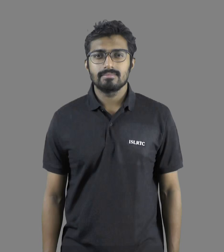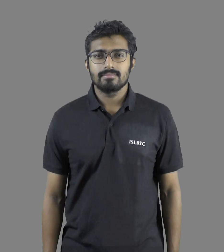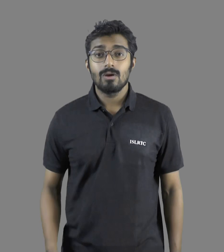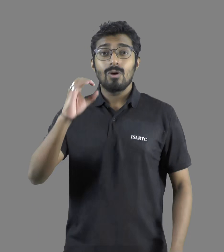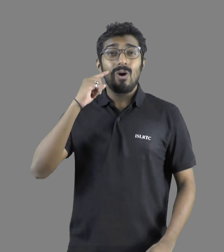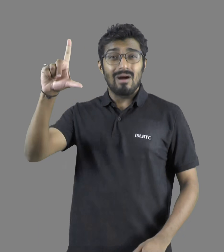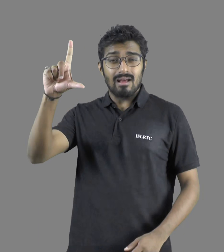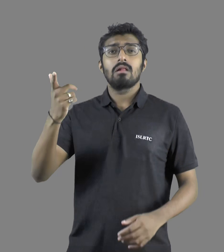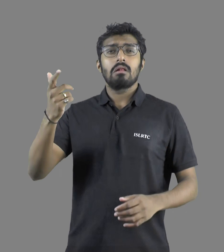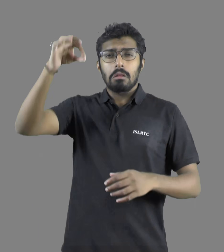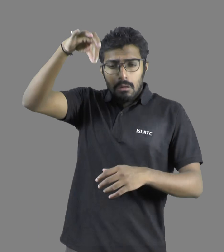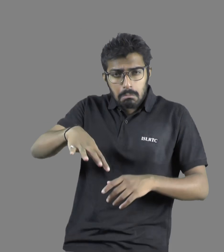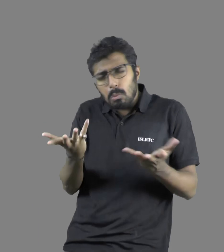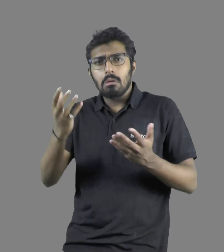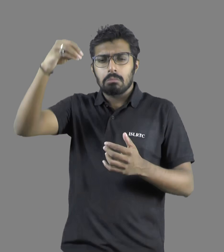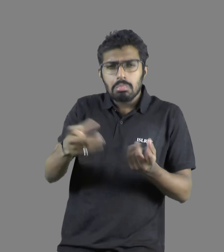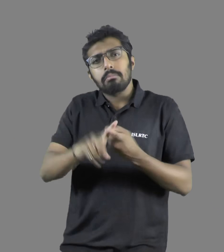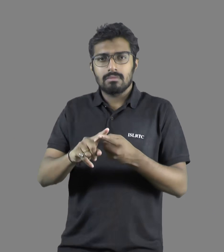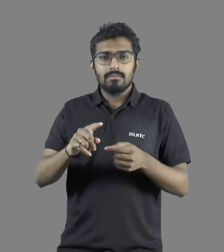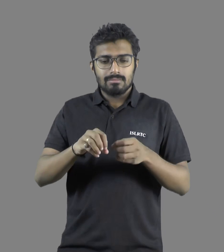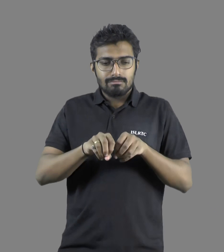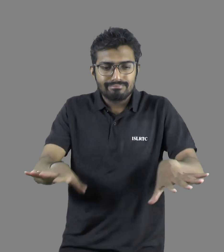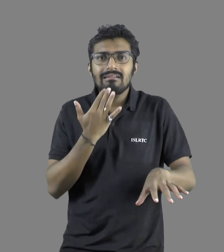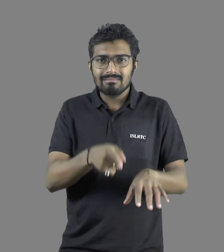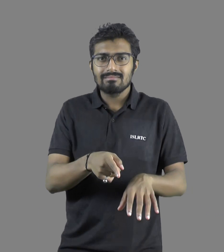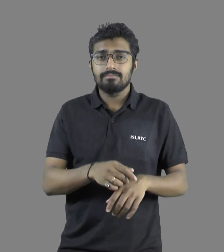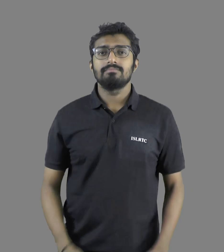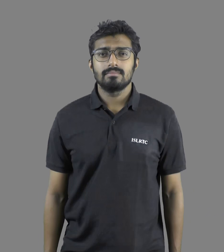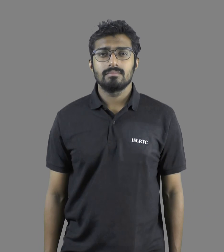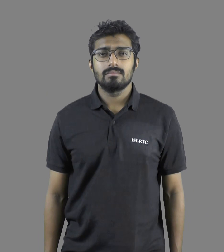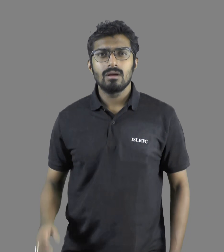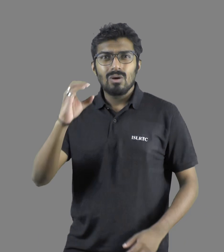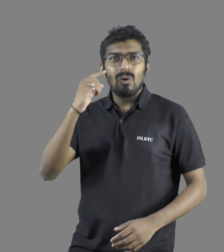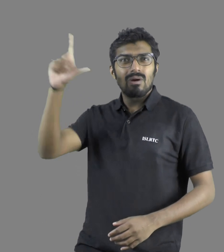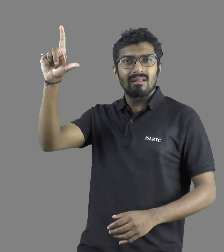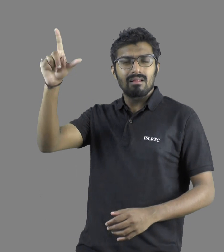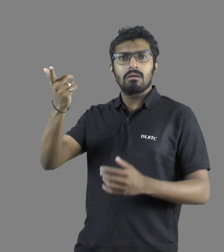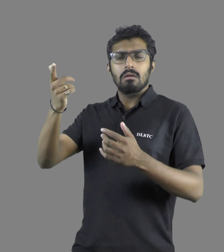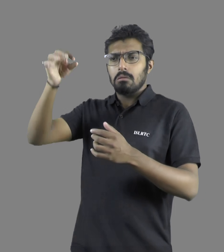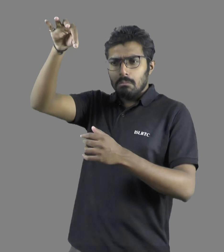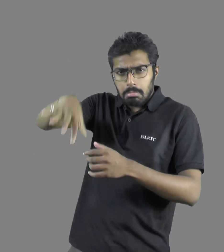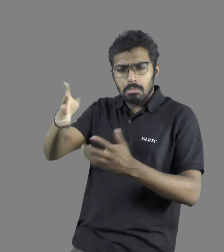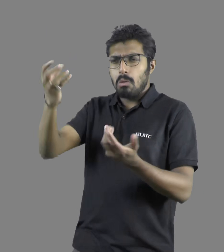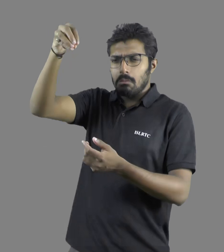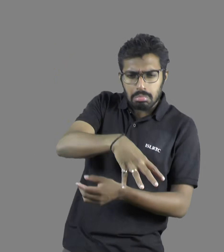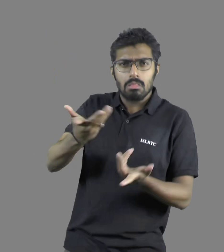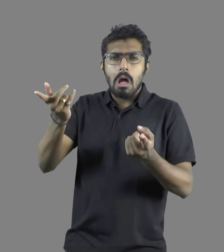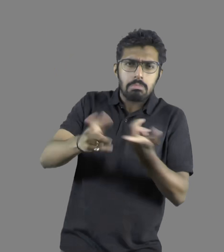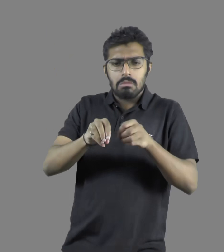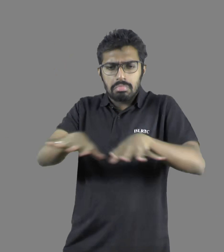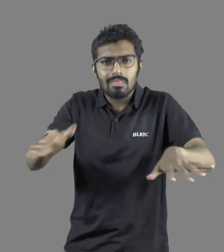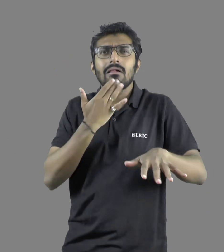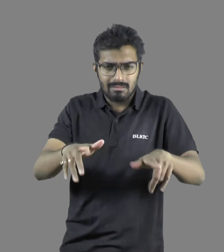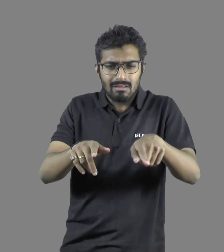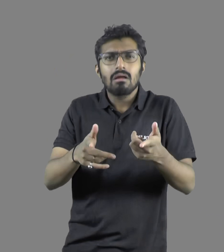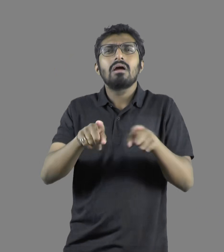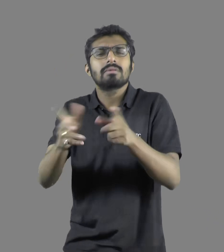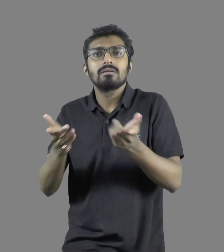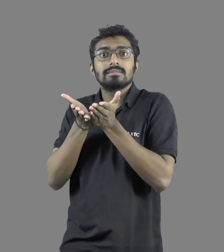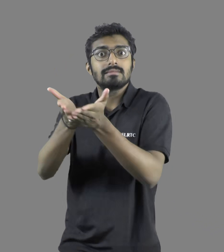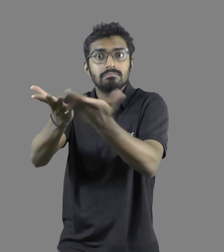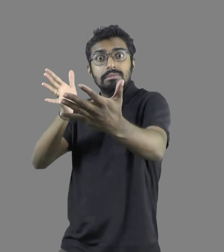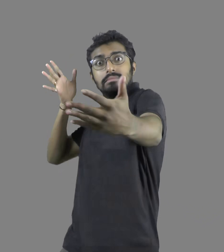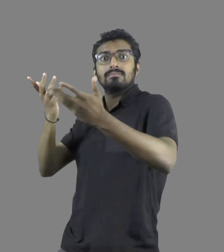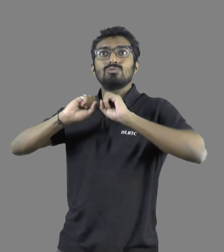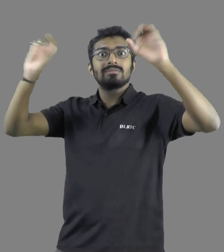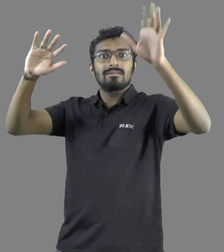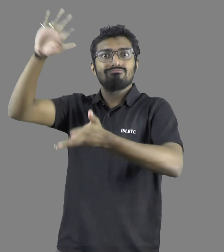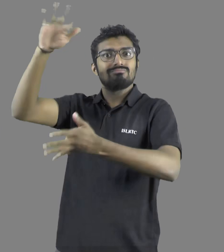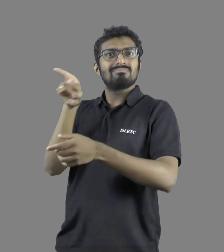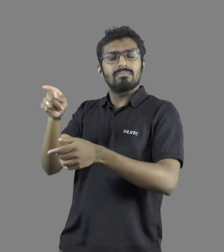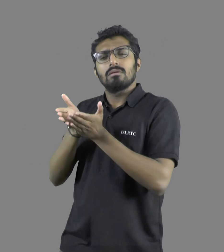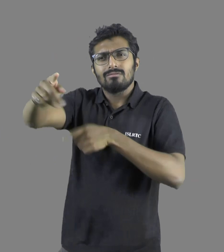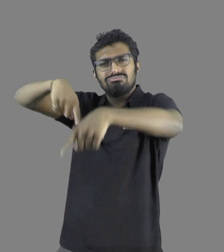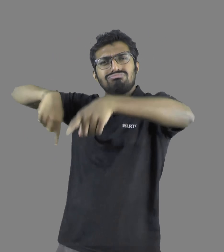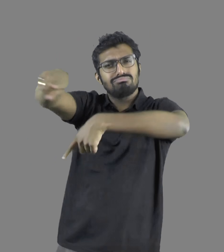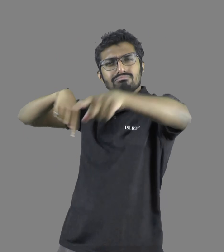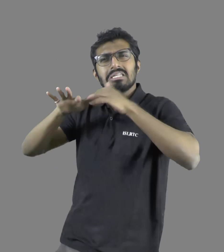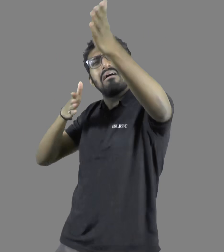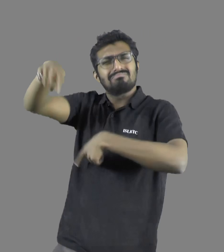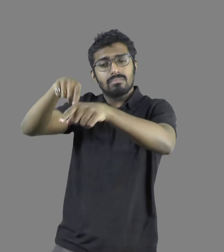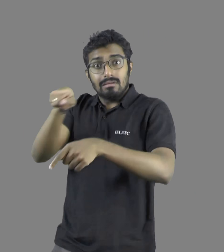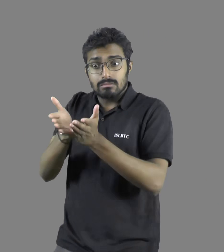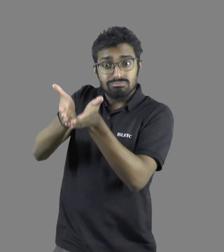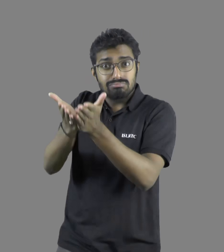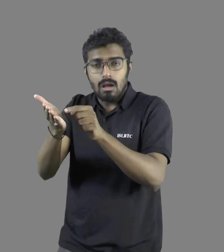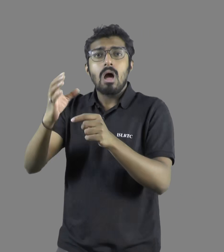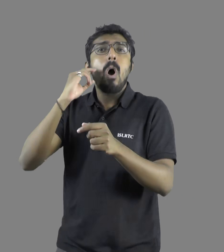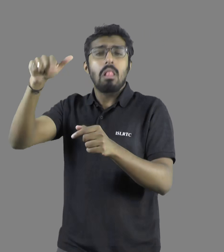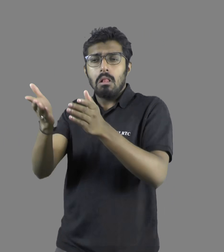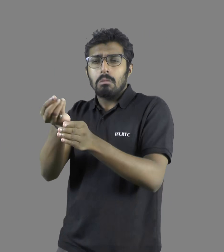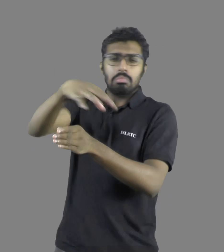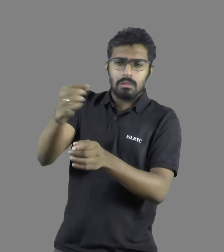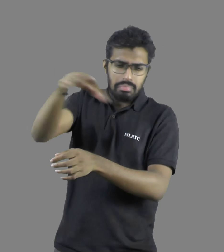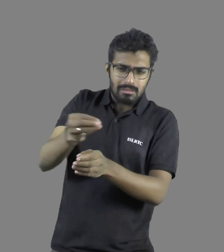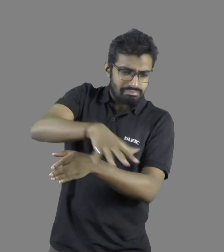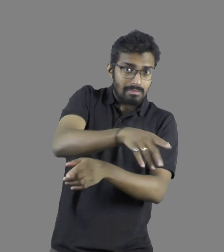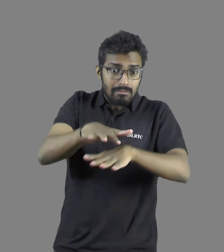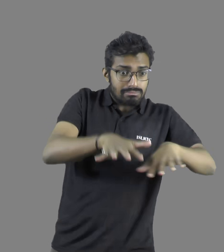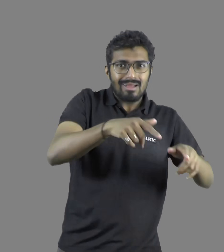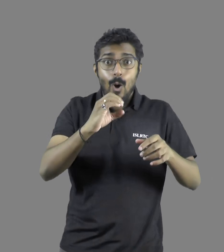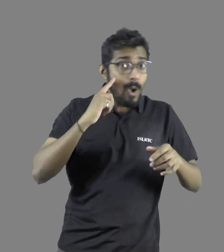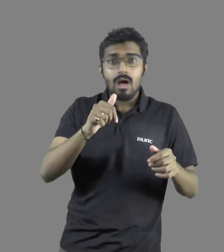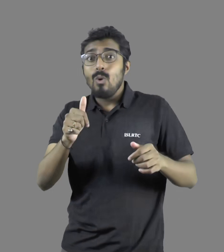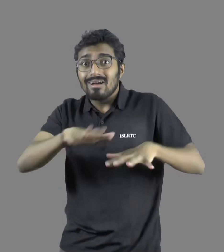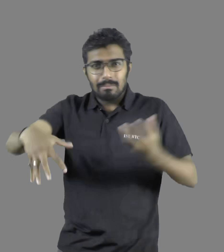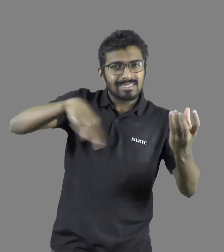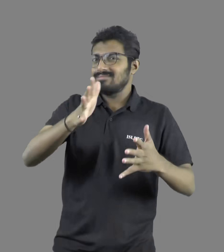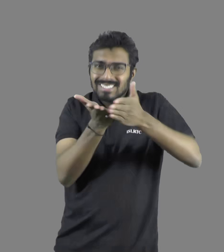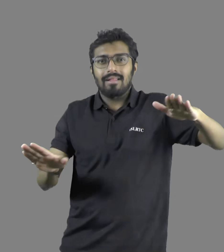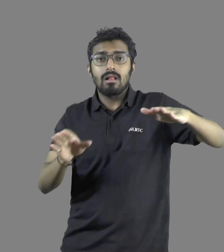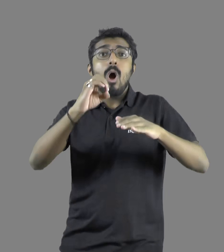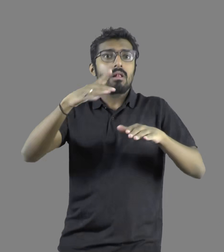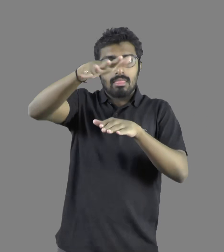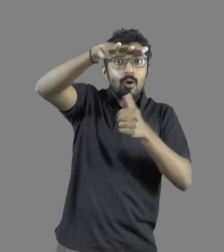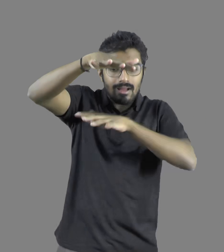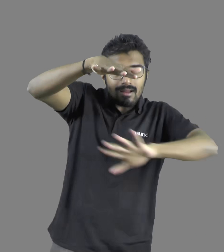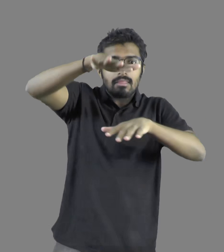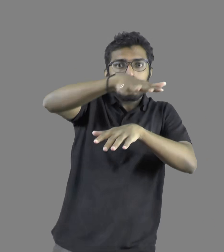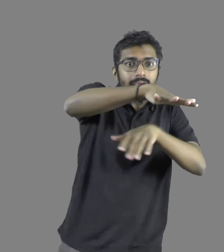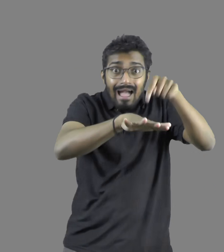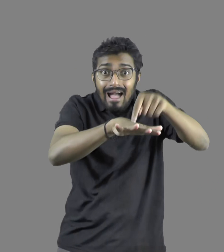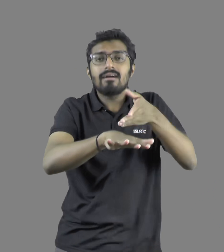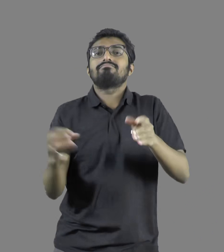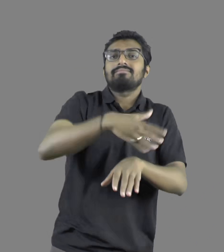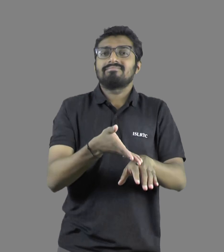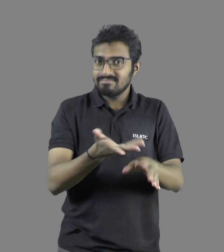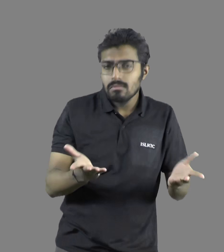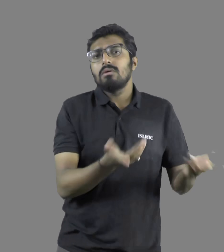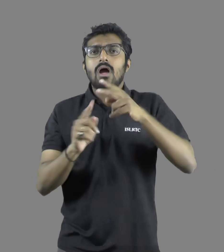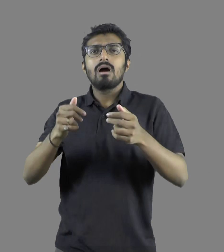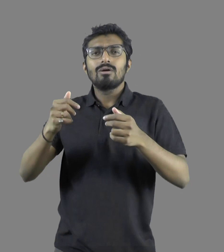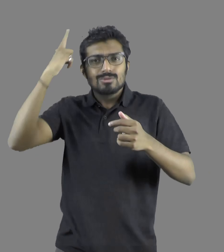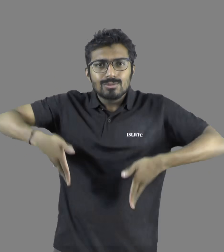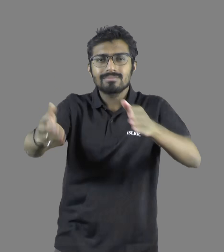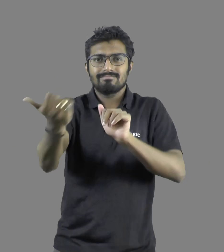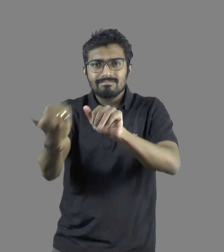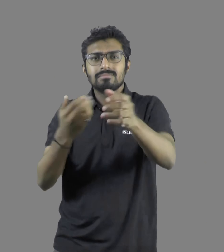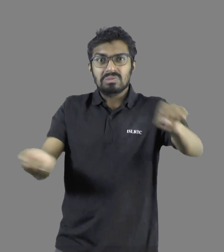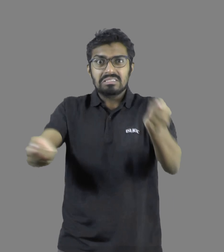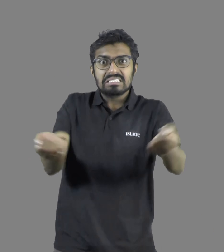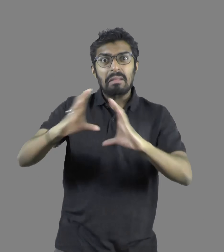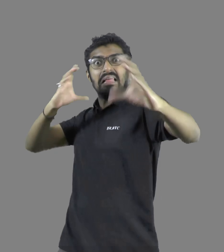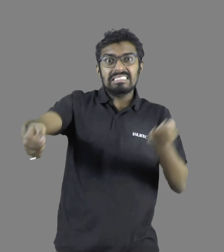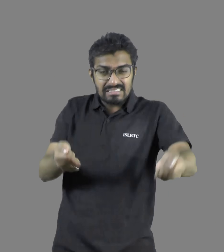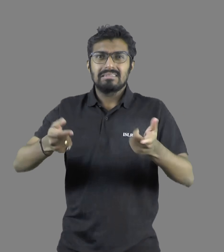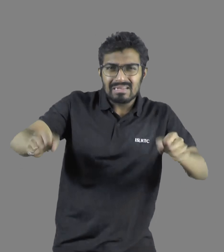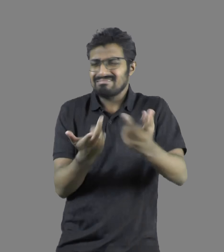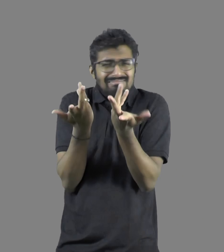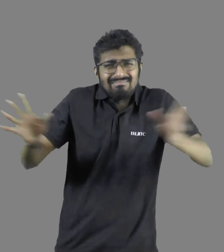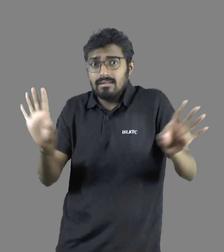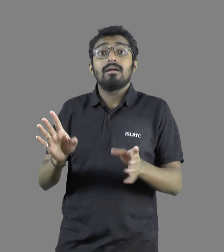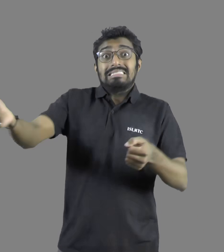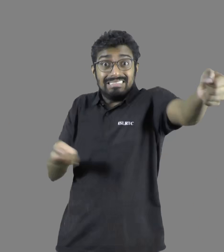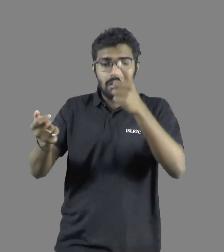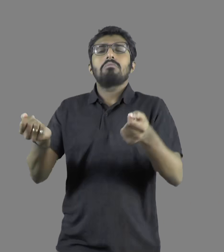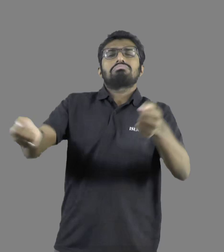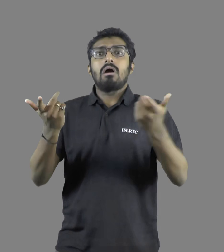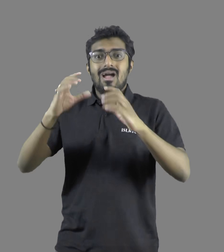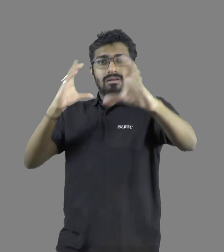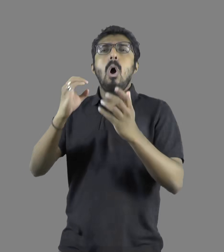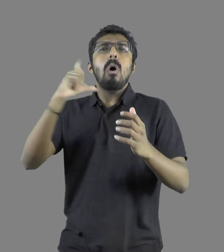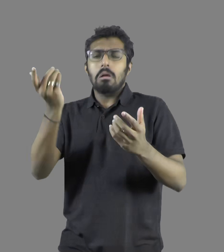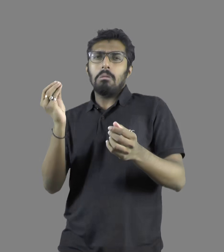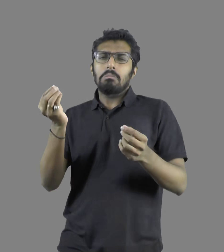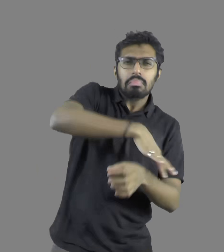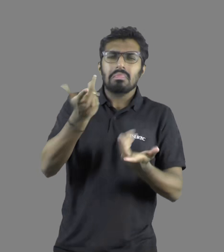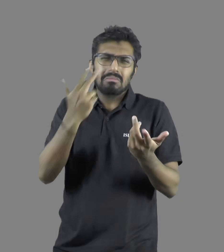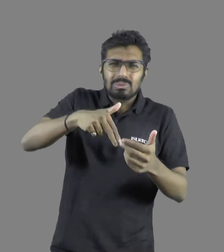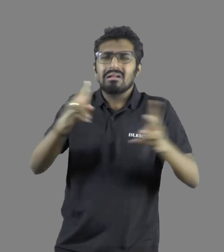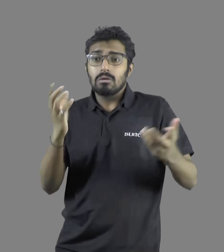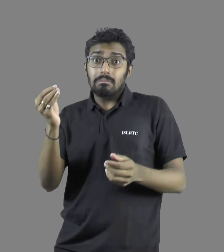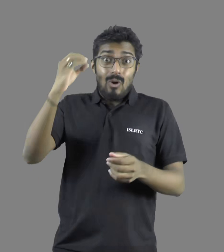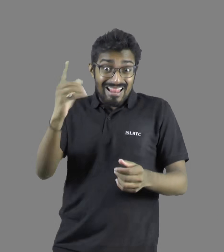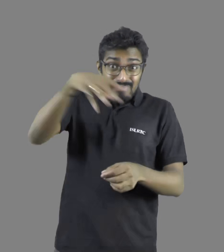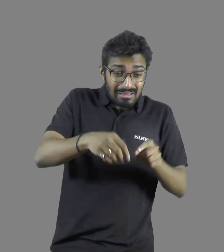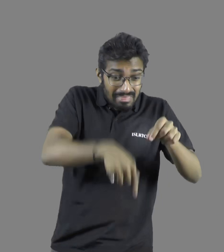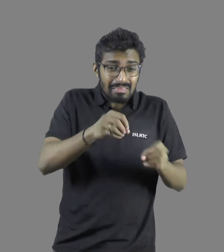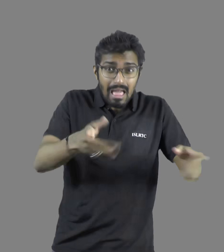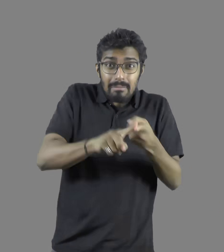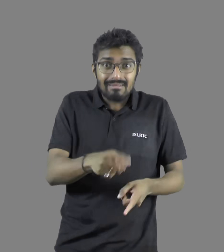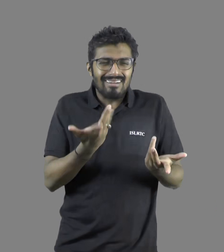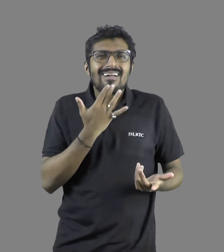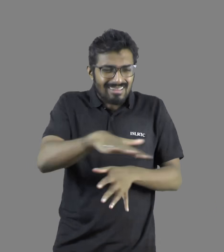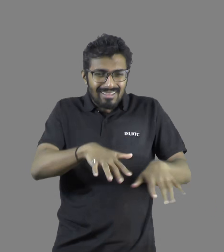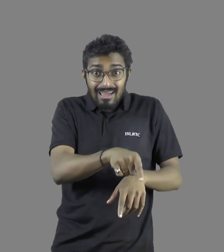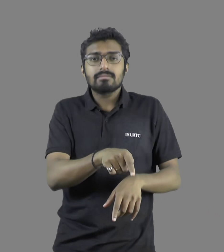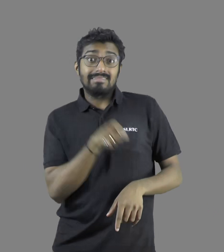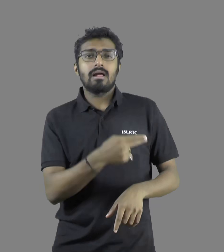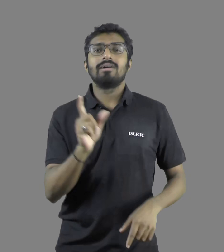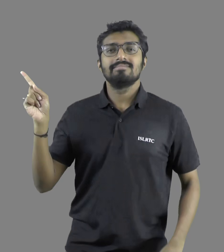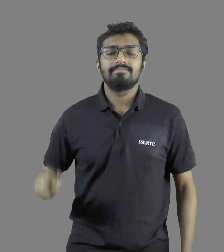Oil Slicks